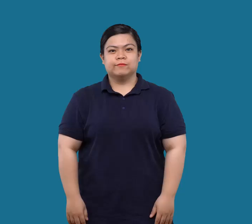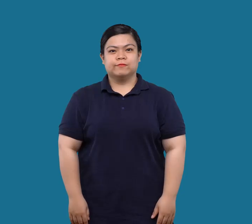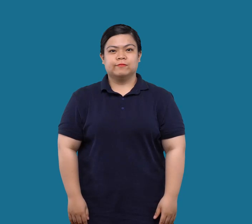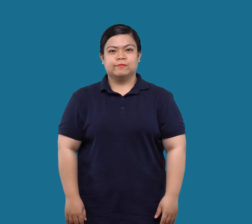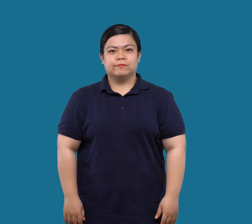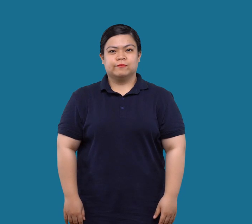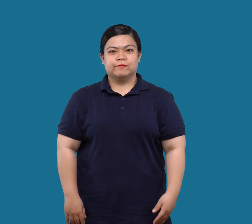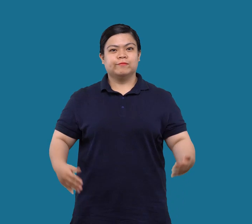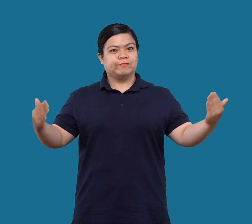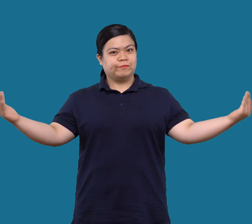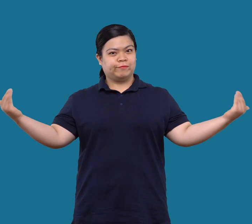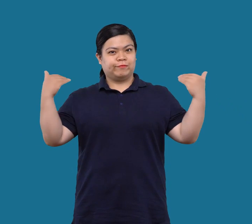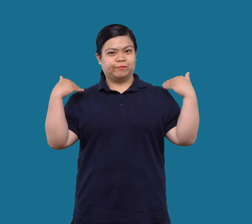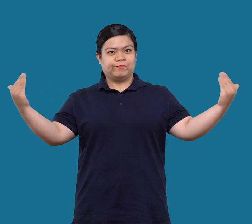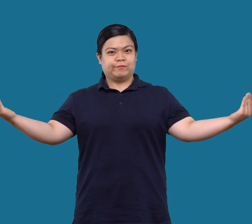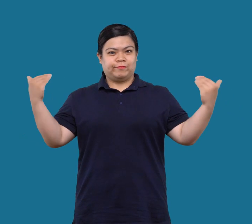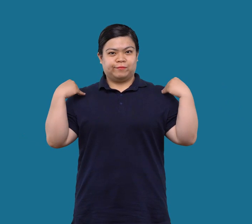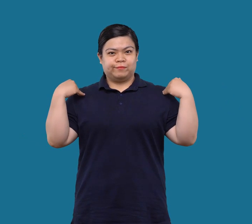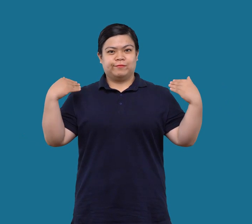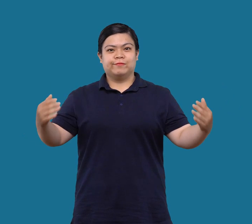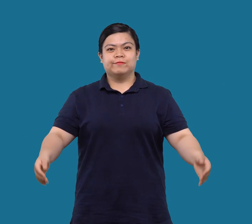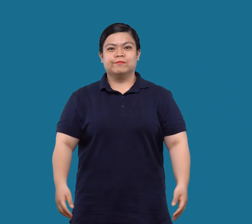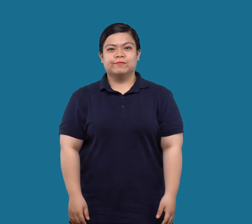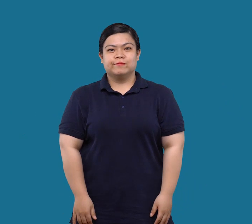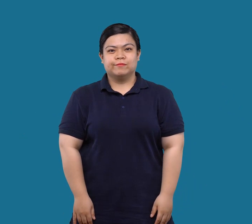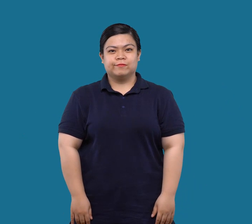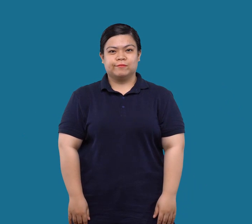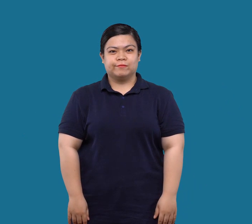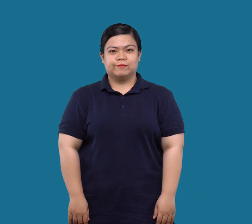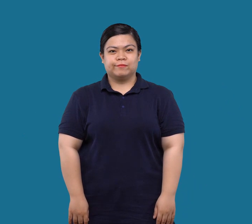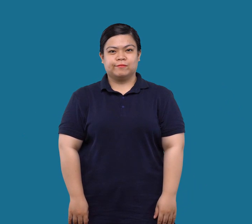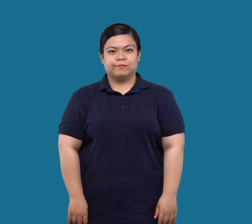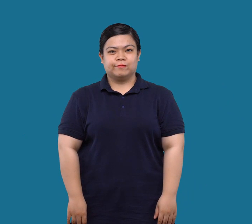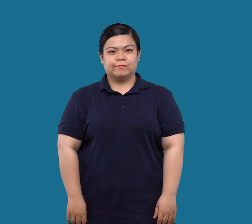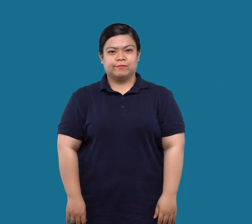tập thể dục